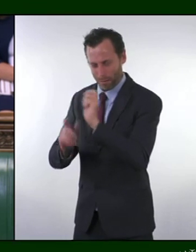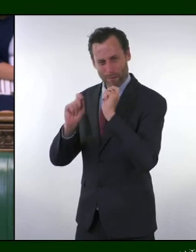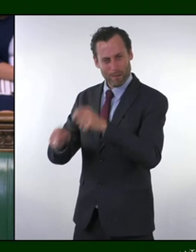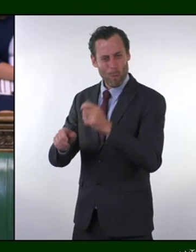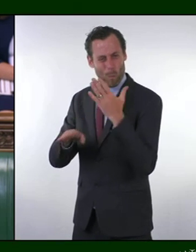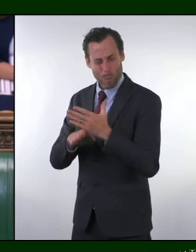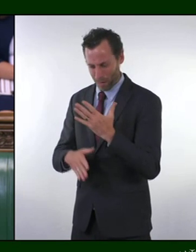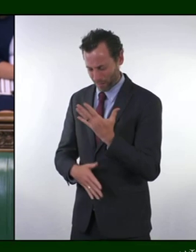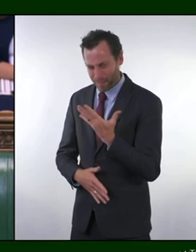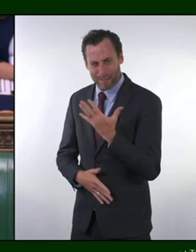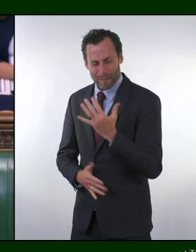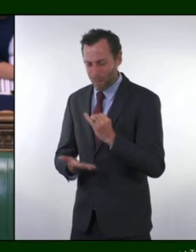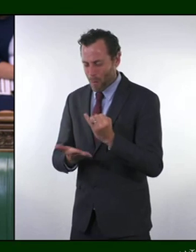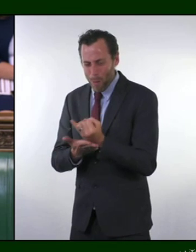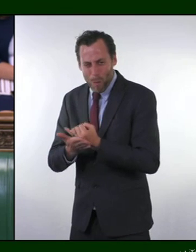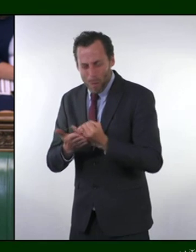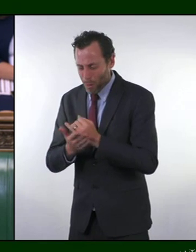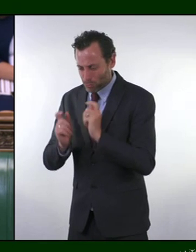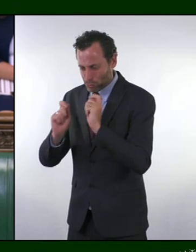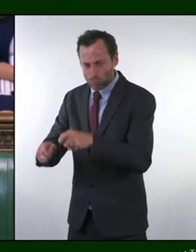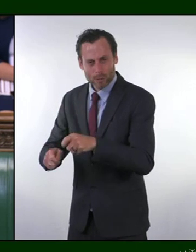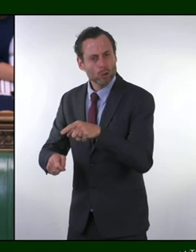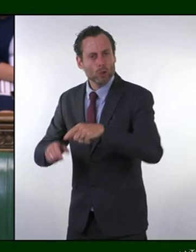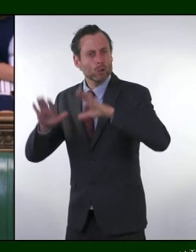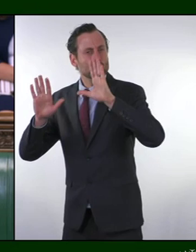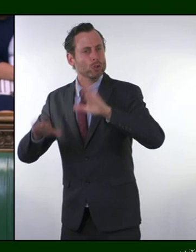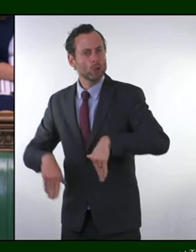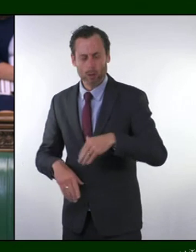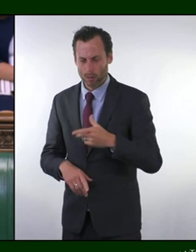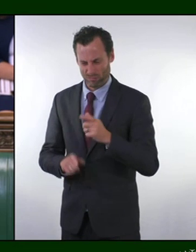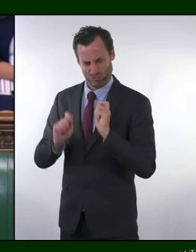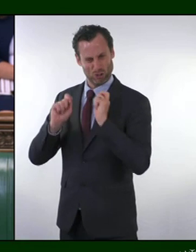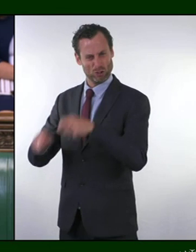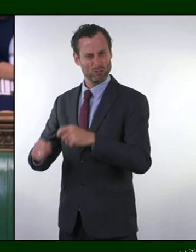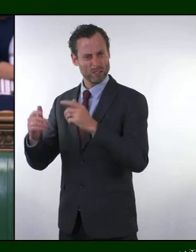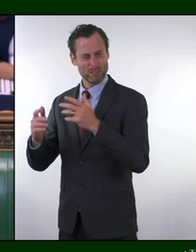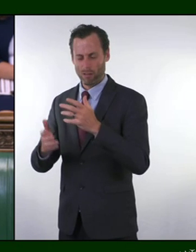In the 21st century, there must be no room for exploitation and modern slavery.